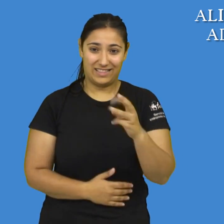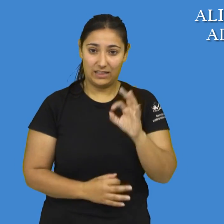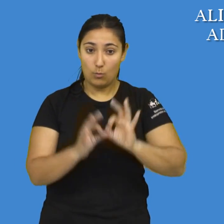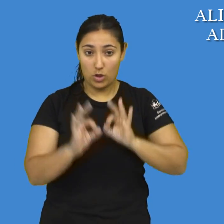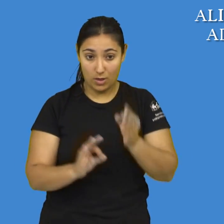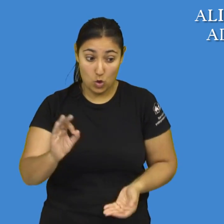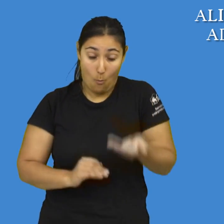porcentaje